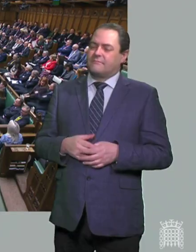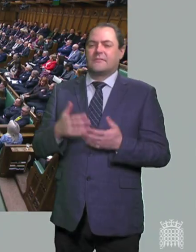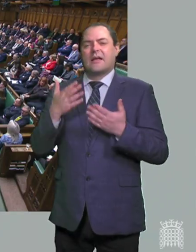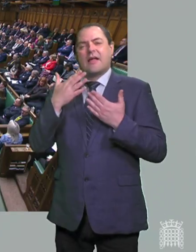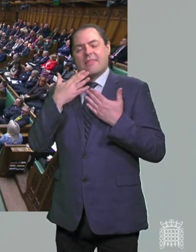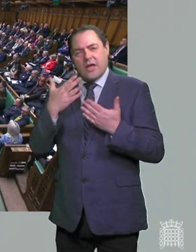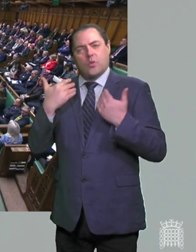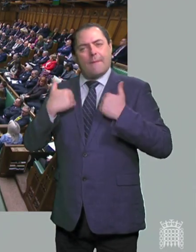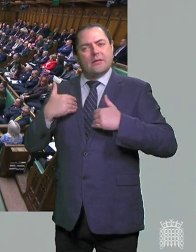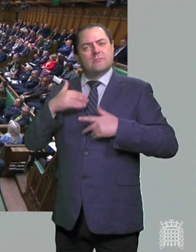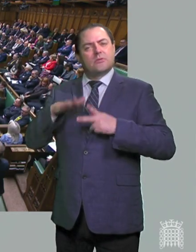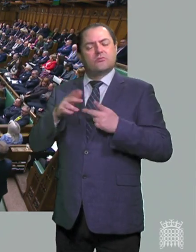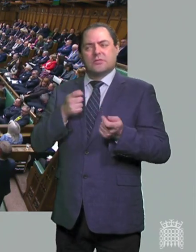I call the shadow Minister.